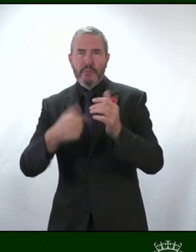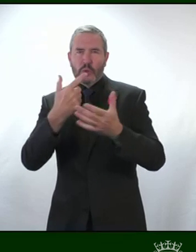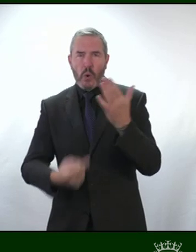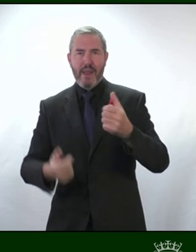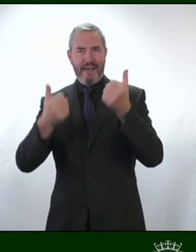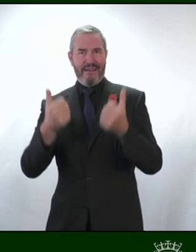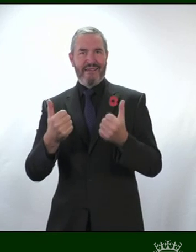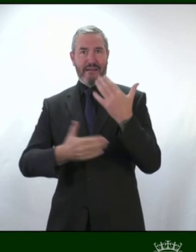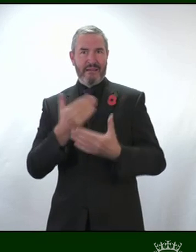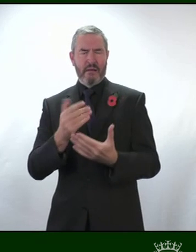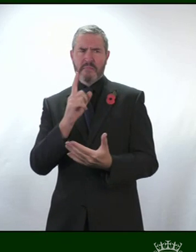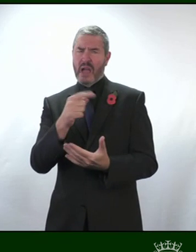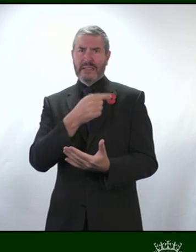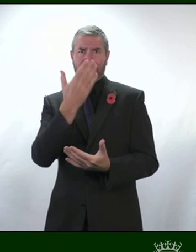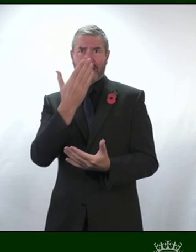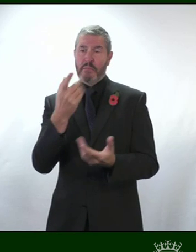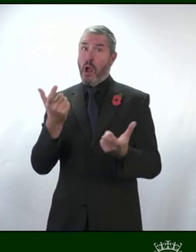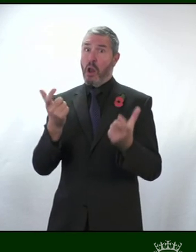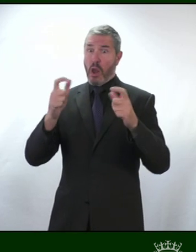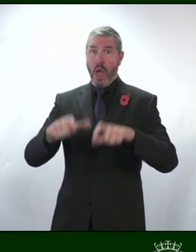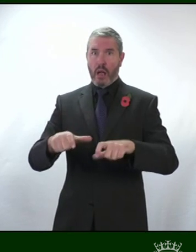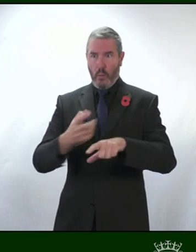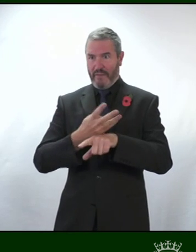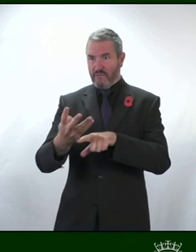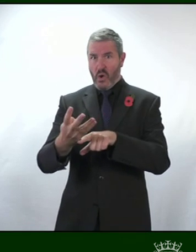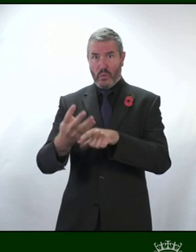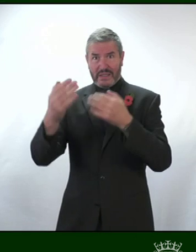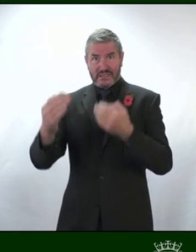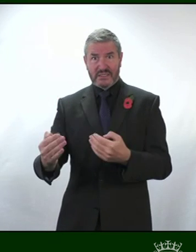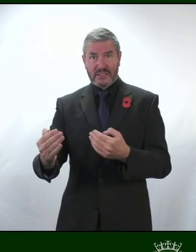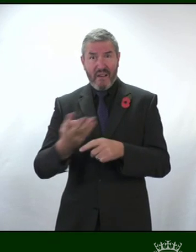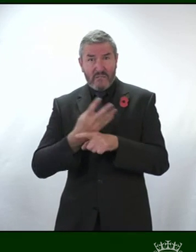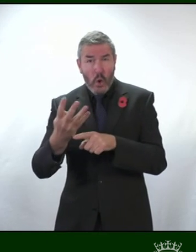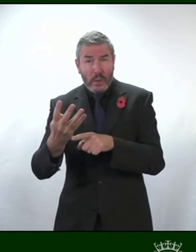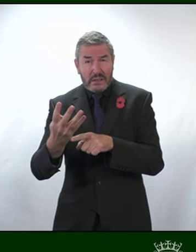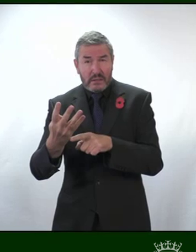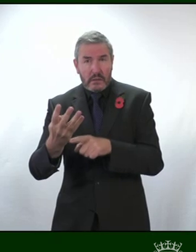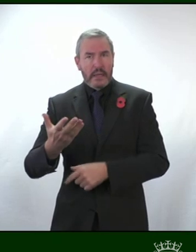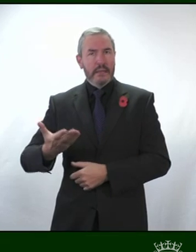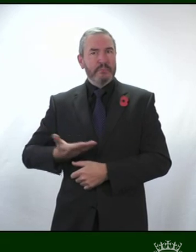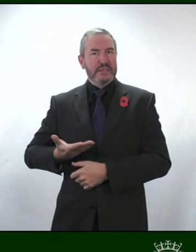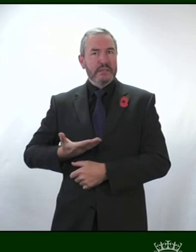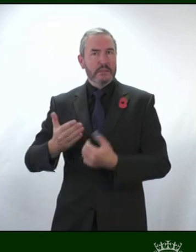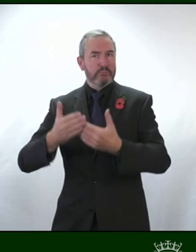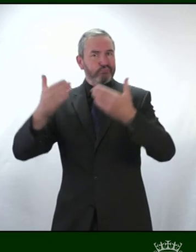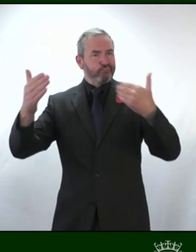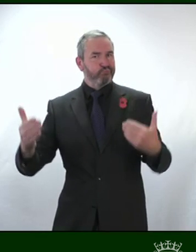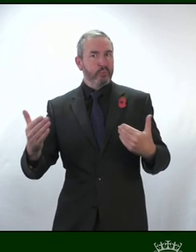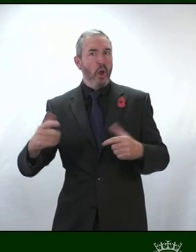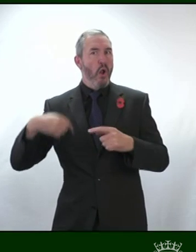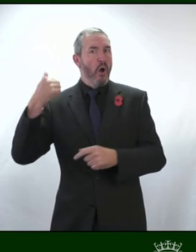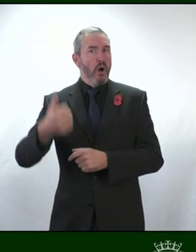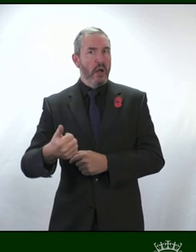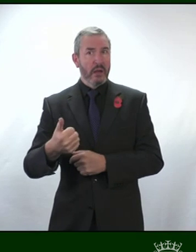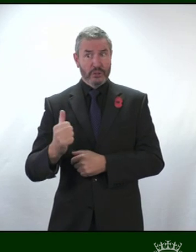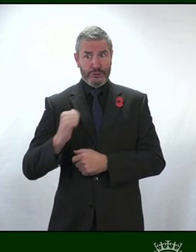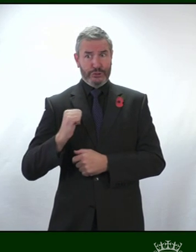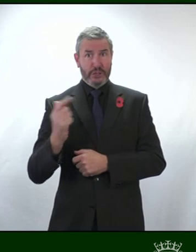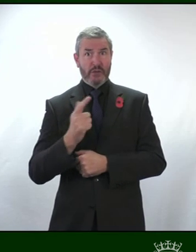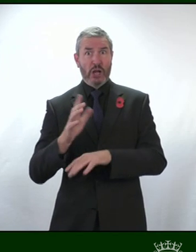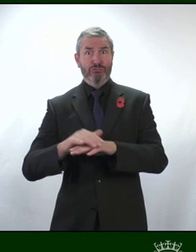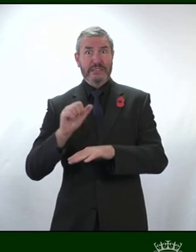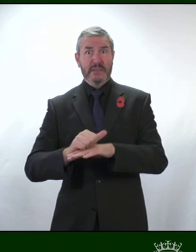Now the Prime Minister’s proposed lockdown will be for at least four weeks, which means that businesses will be closed for longer and in the critical run-up to Christmas.